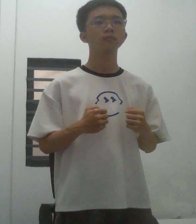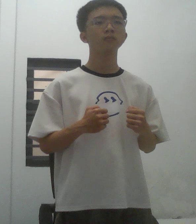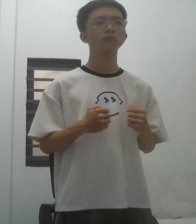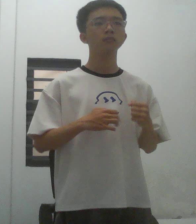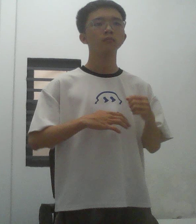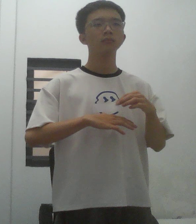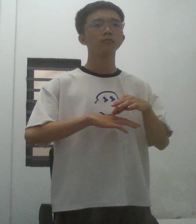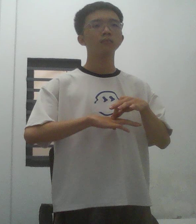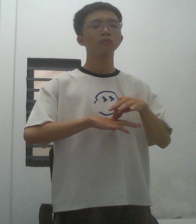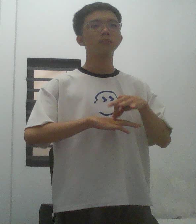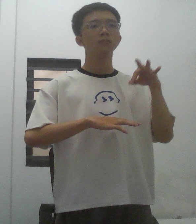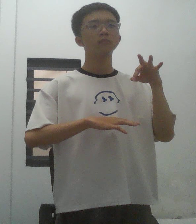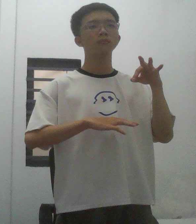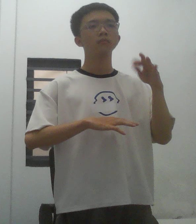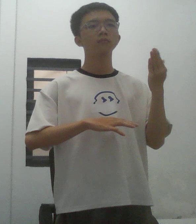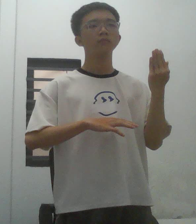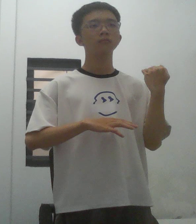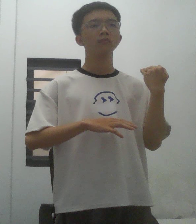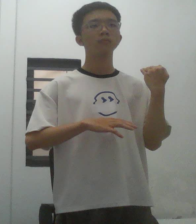tuan truoc